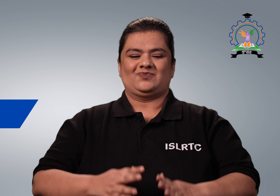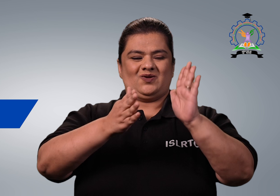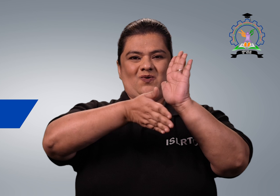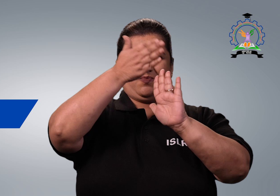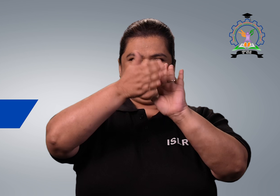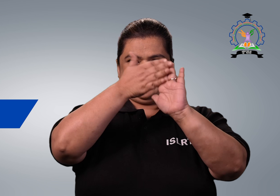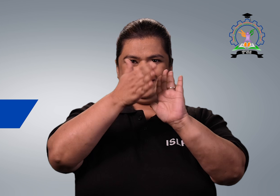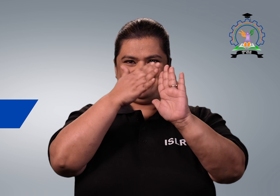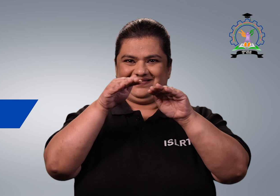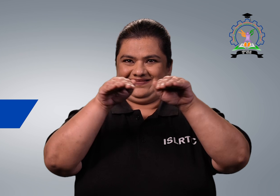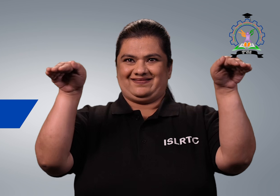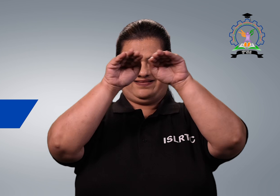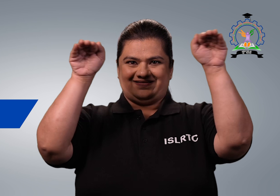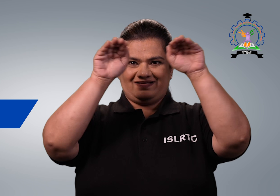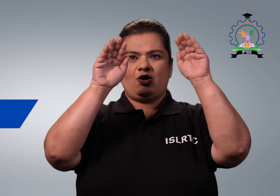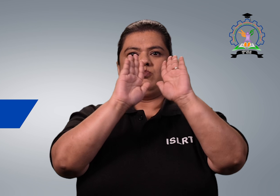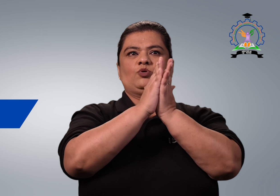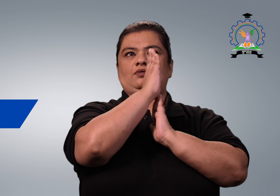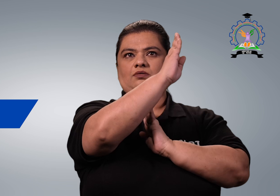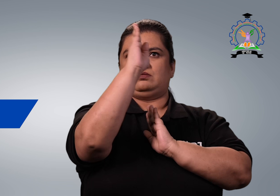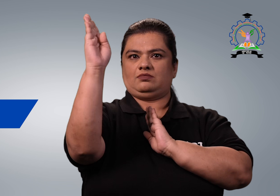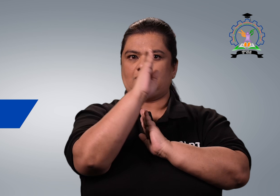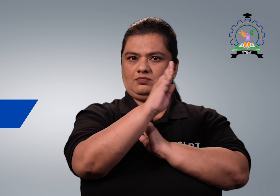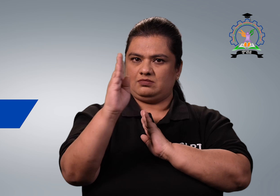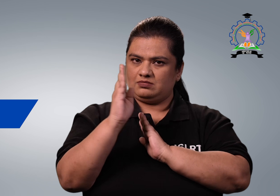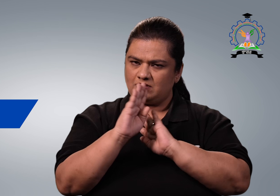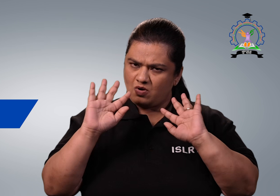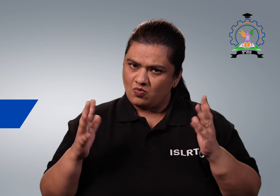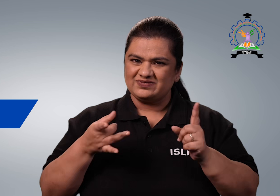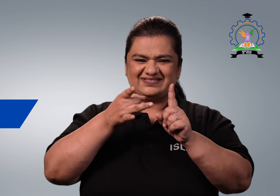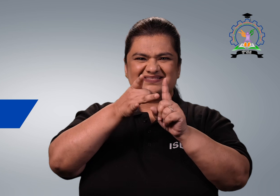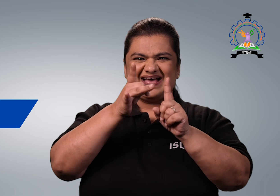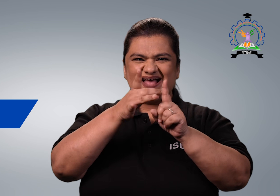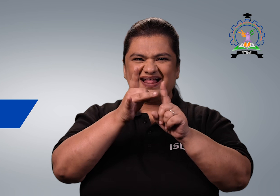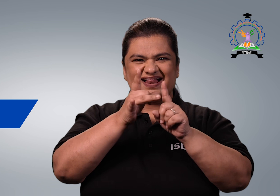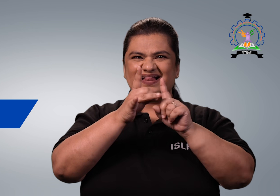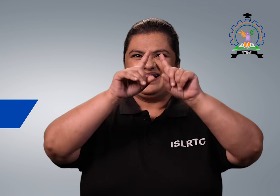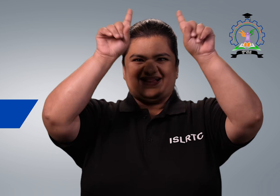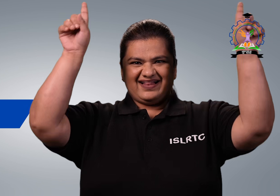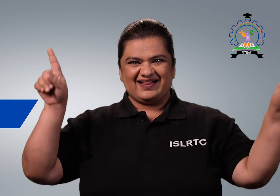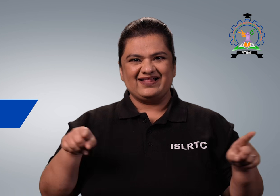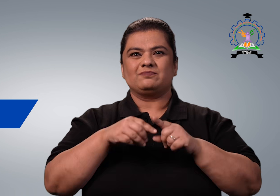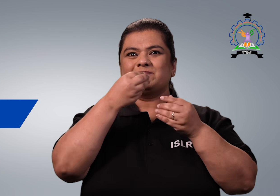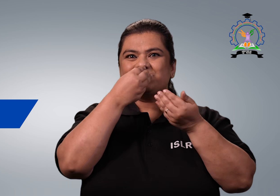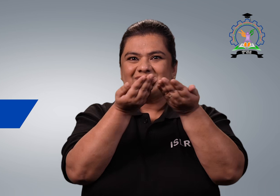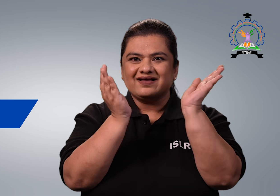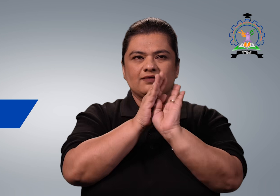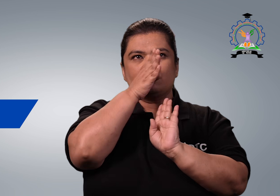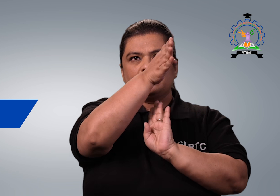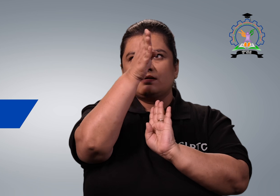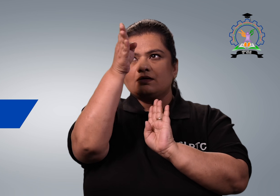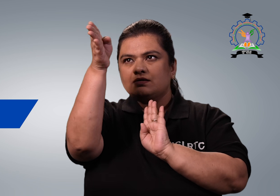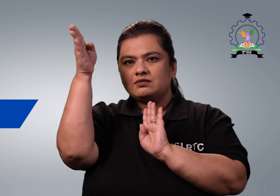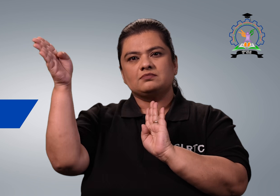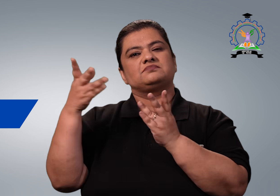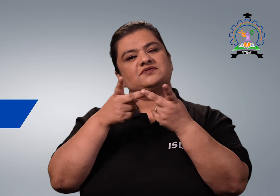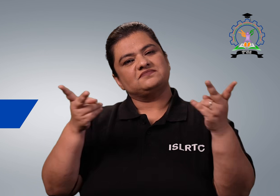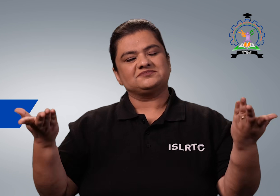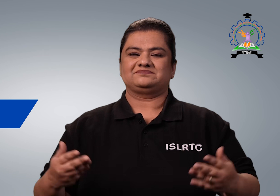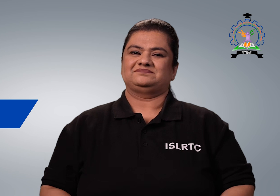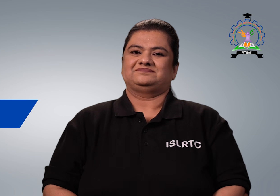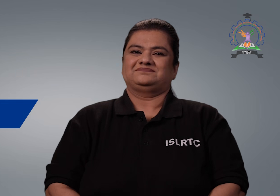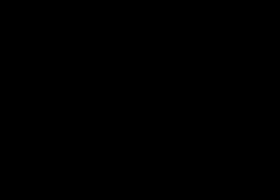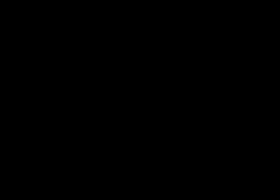A shelf is a flat surface mounted on a wall, used for storing or displaying books, utensils etc.